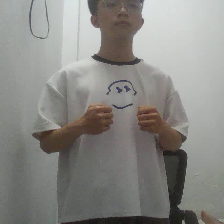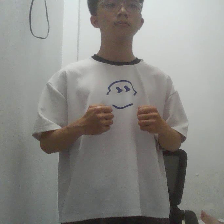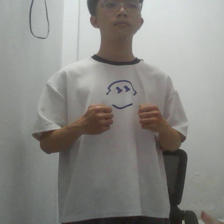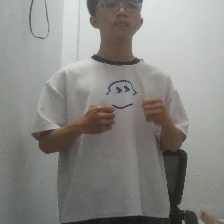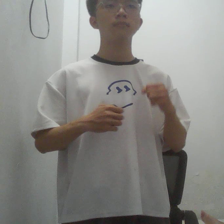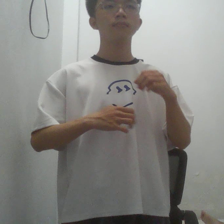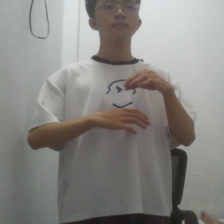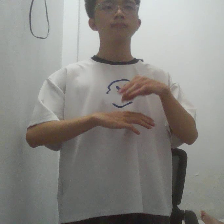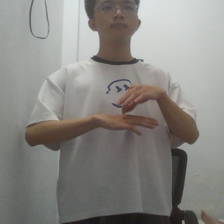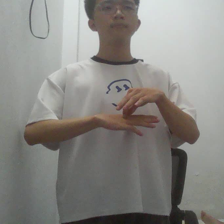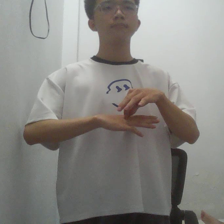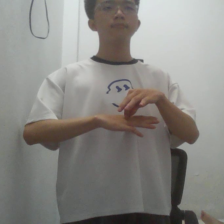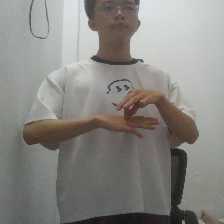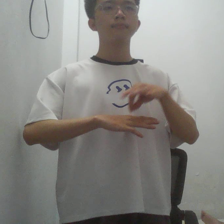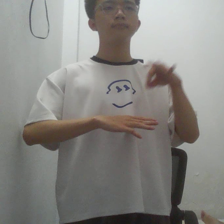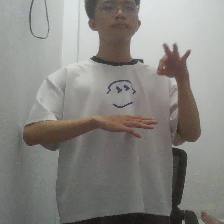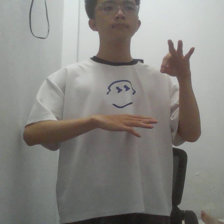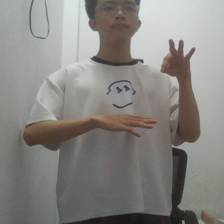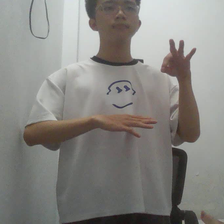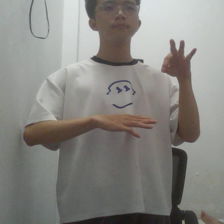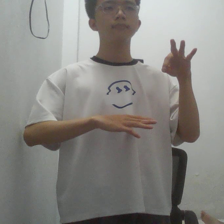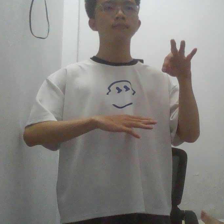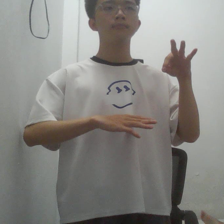tuan